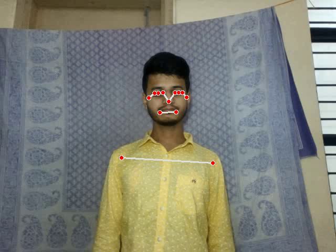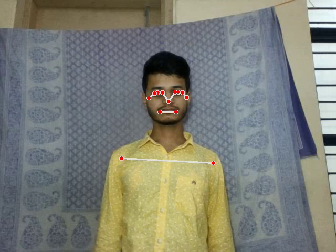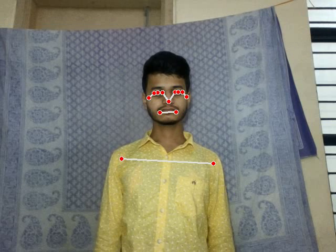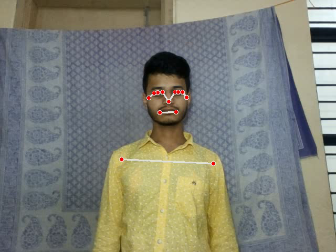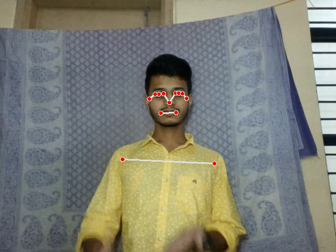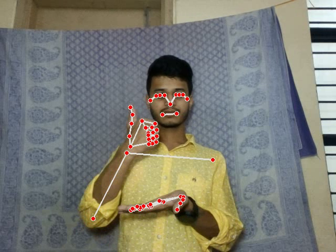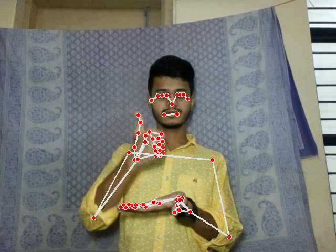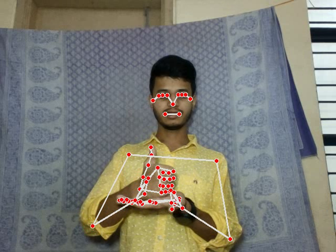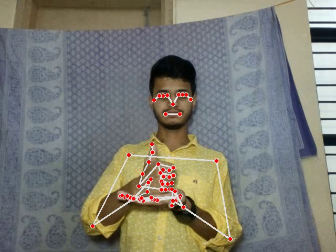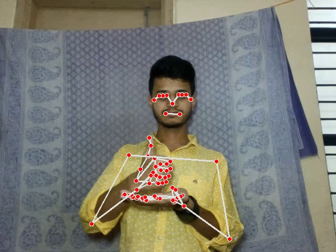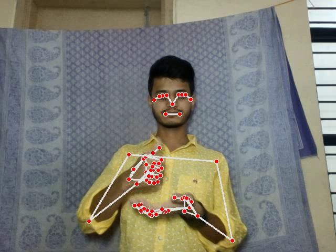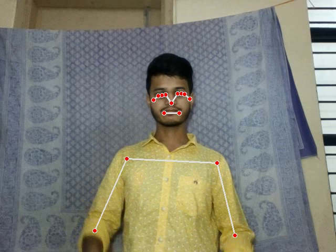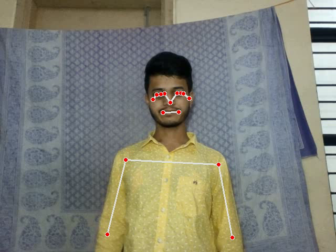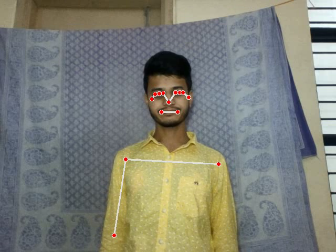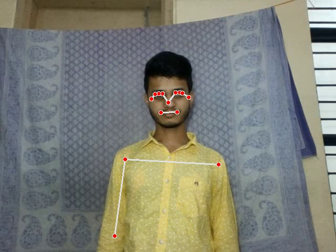help